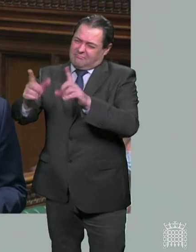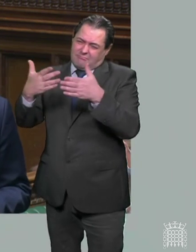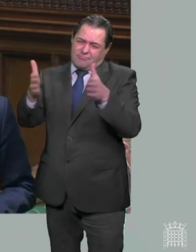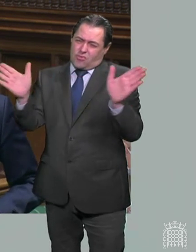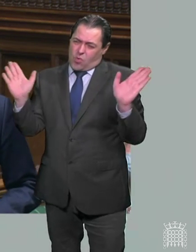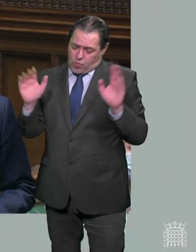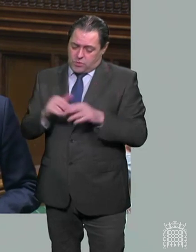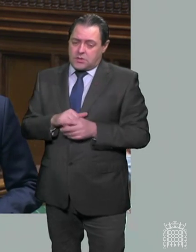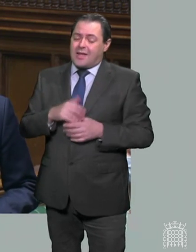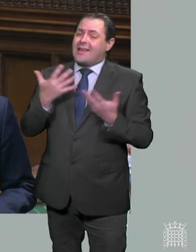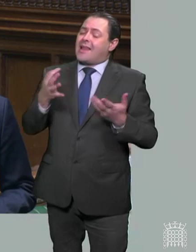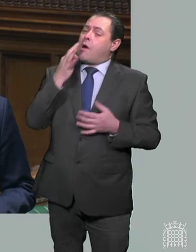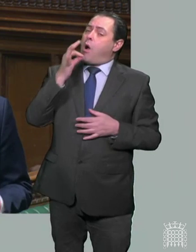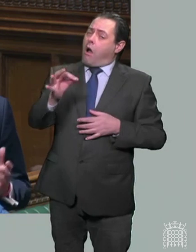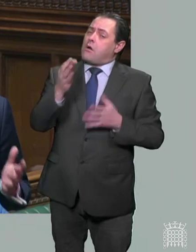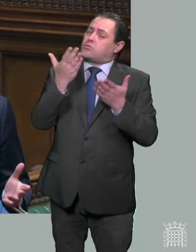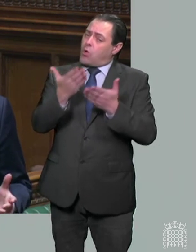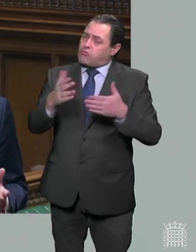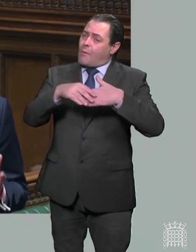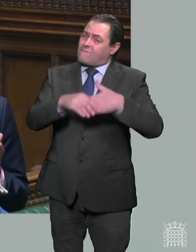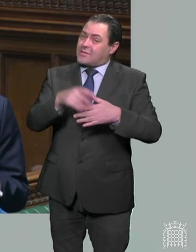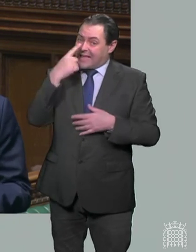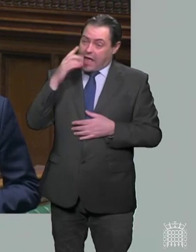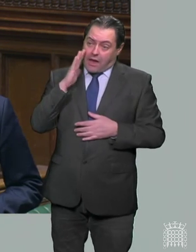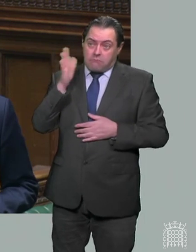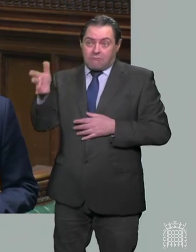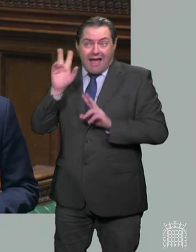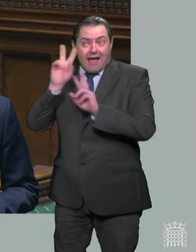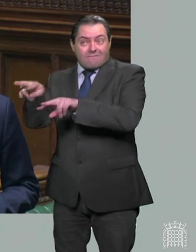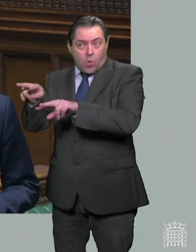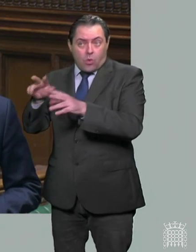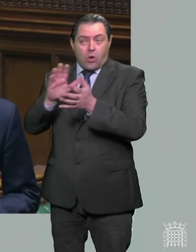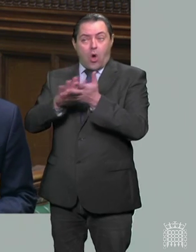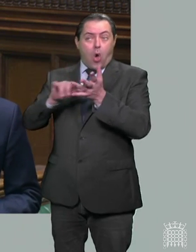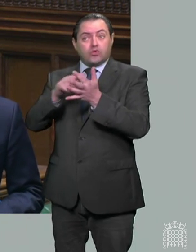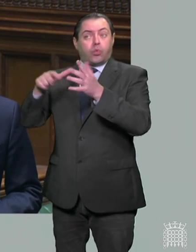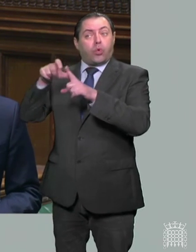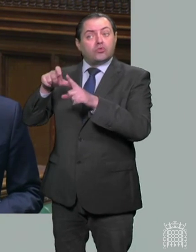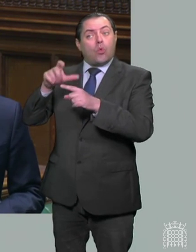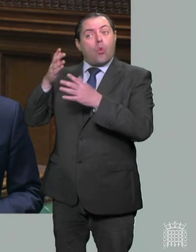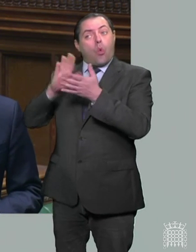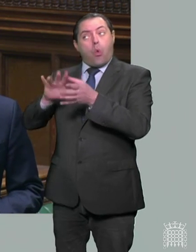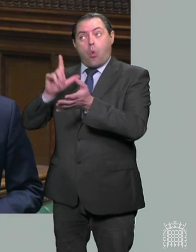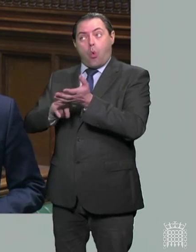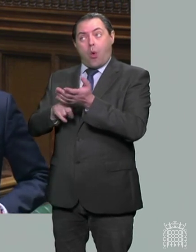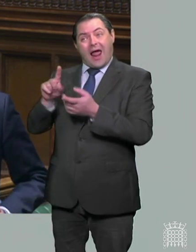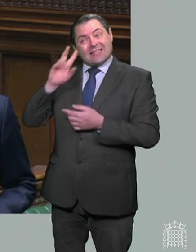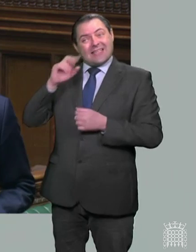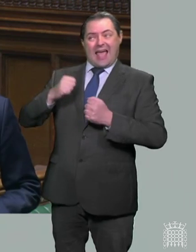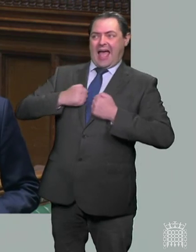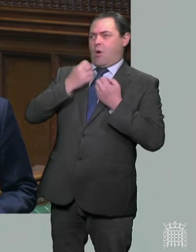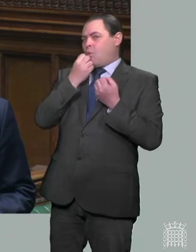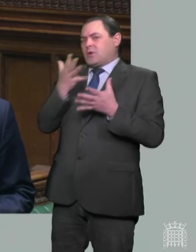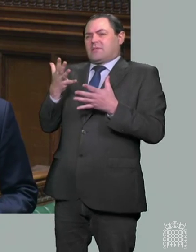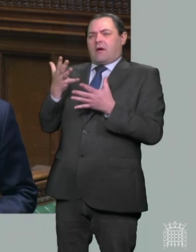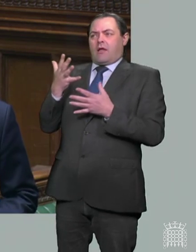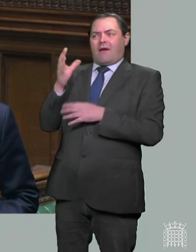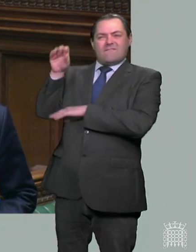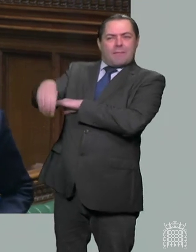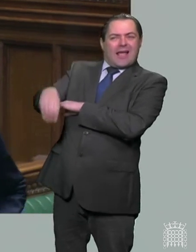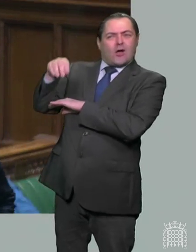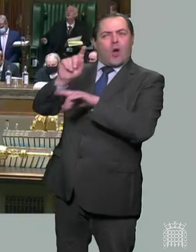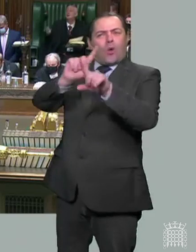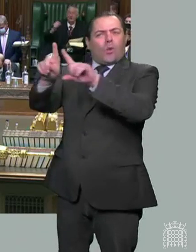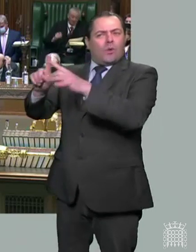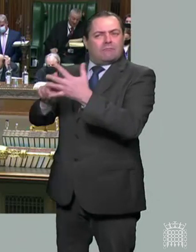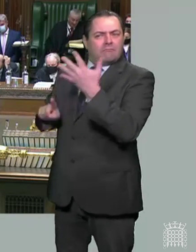May I invite my right honourable Friend to come and visit the inspirational team and the students at Hopwood Hall, and, as a special treat, come and see Middleton’s very own flamboyance of flamingos and our endangered potoroos?